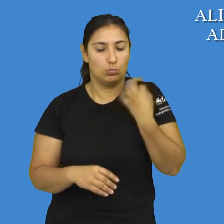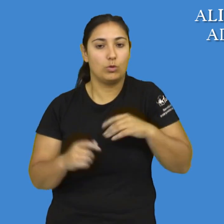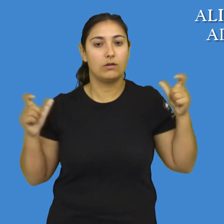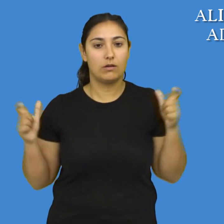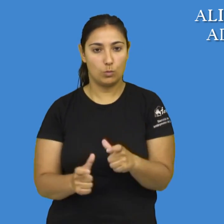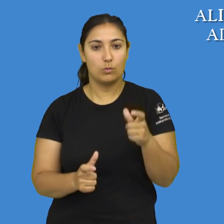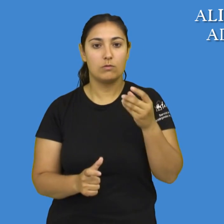reducir